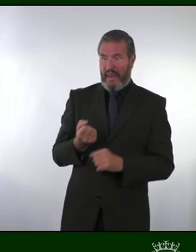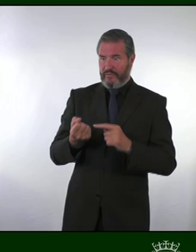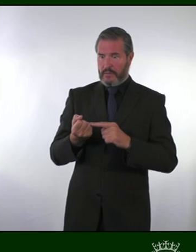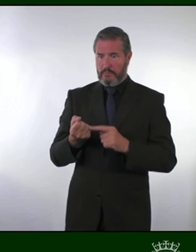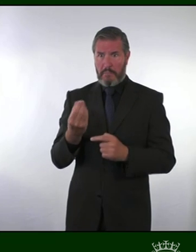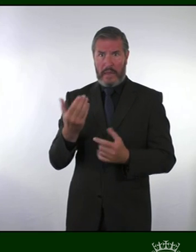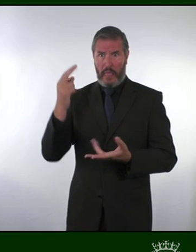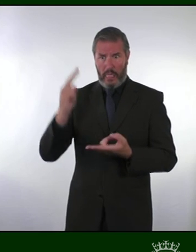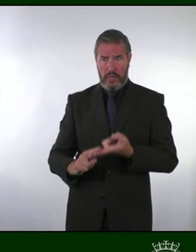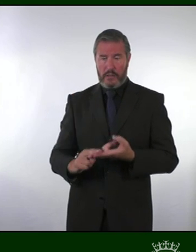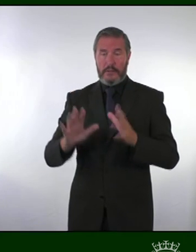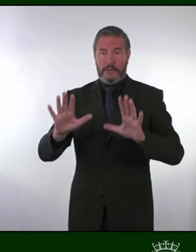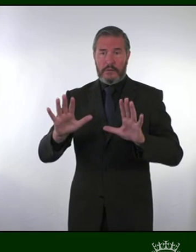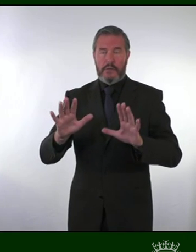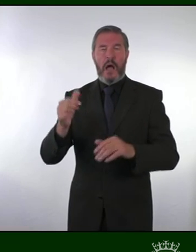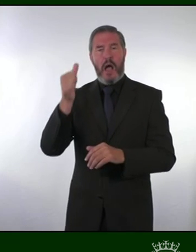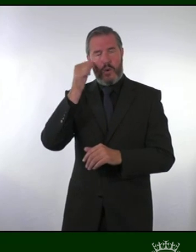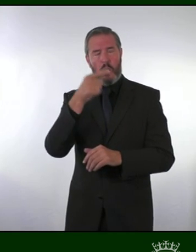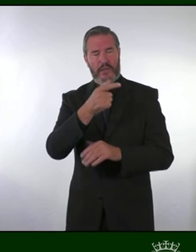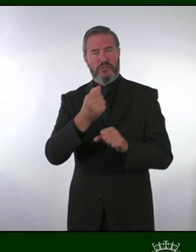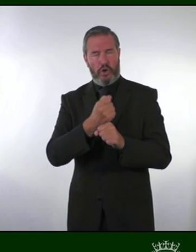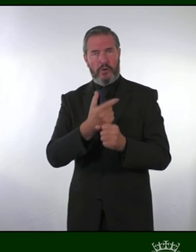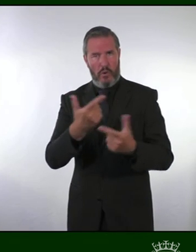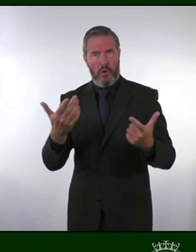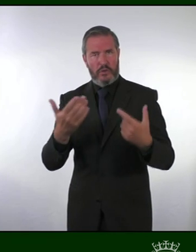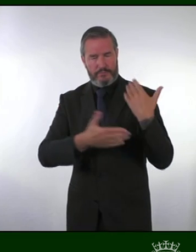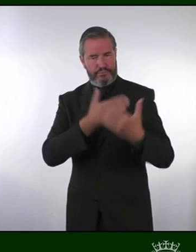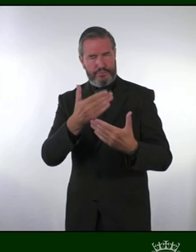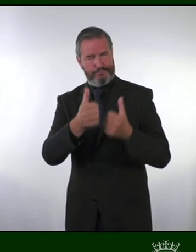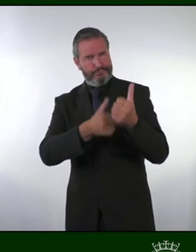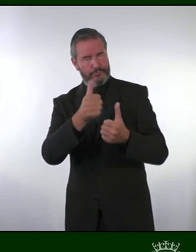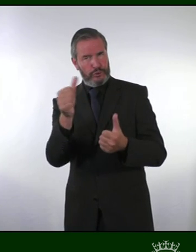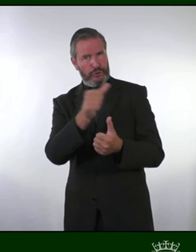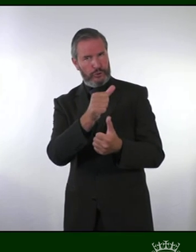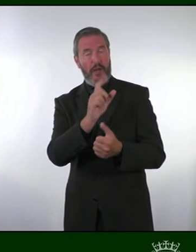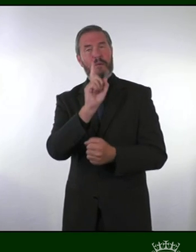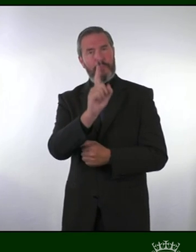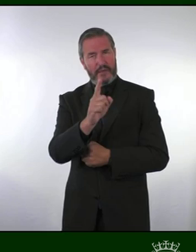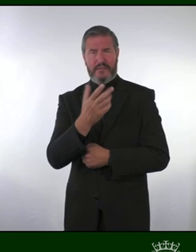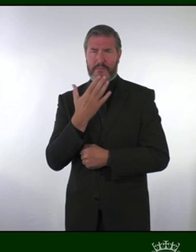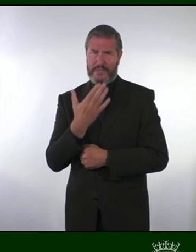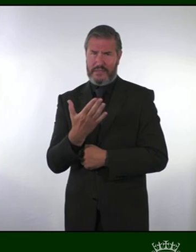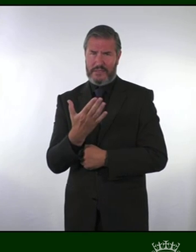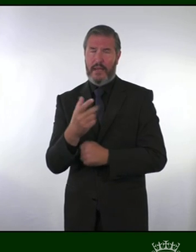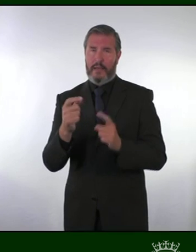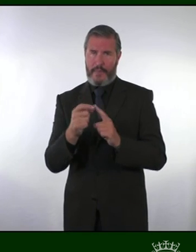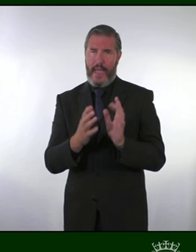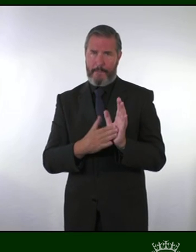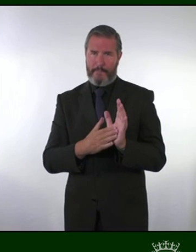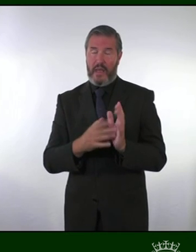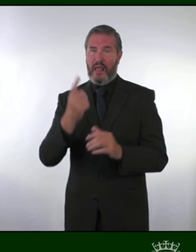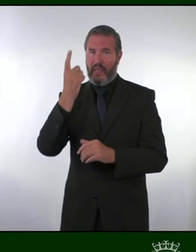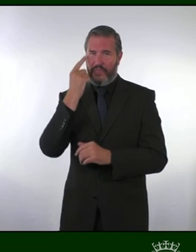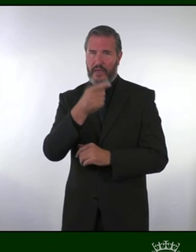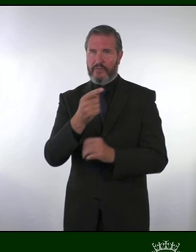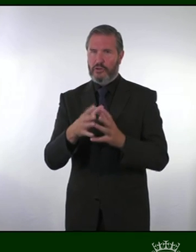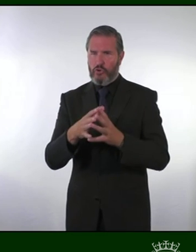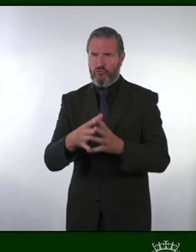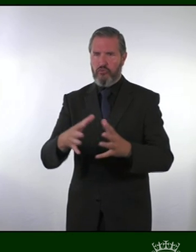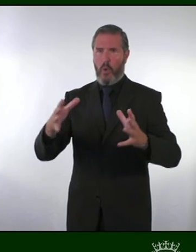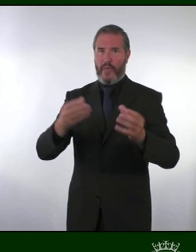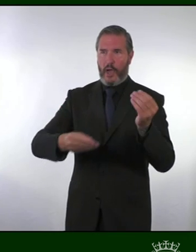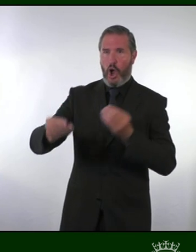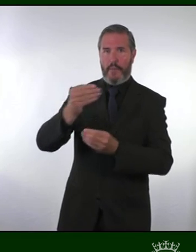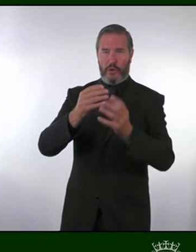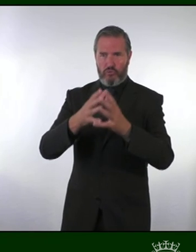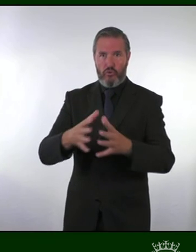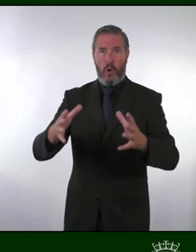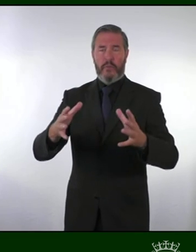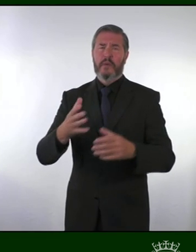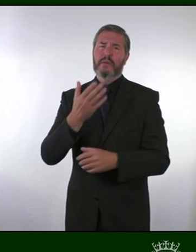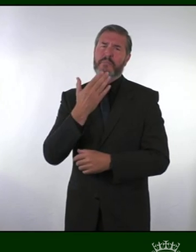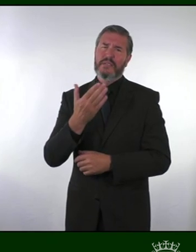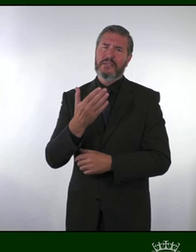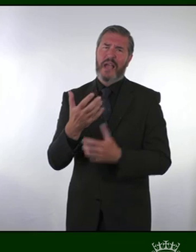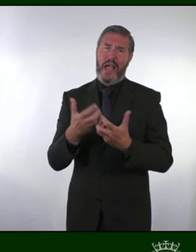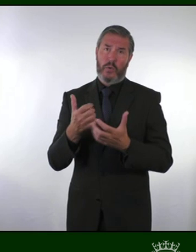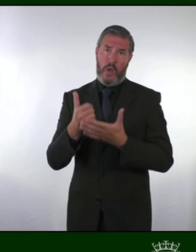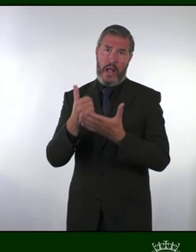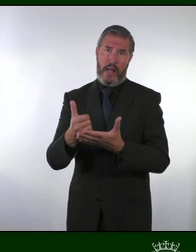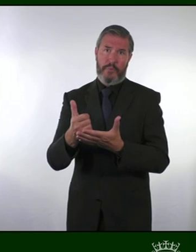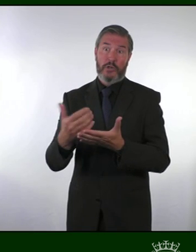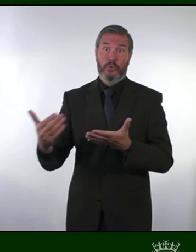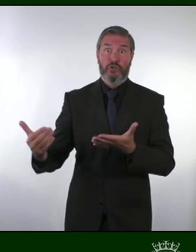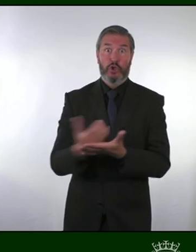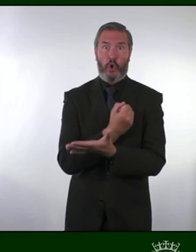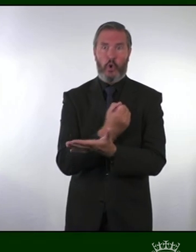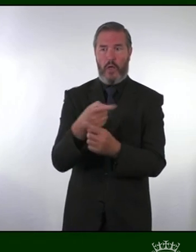I know that my right honourable Friend has done a huge amount already, and he deserves enormous credit for it, but can I really encourage him, as he thinks about his going for growth strategy, also to consider ways to strengthen the safety net at this time?